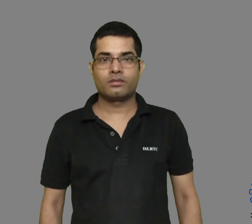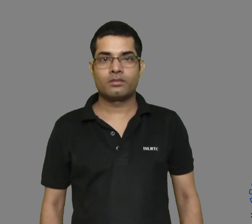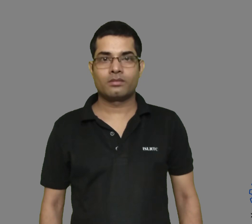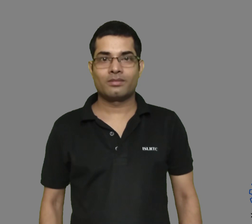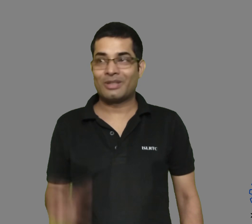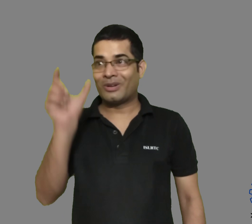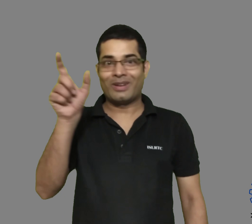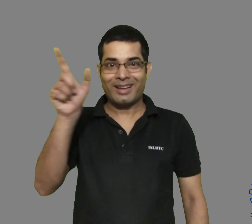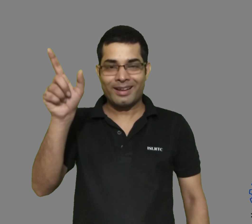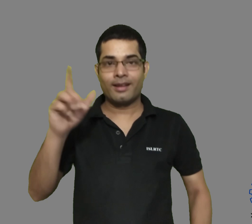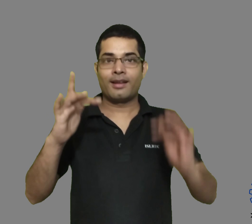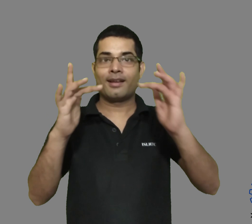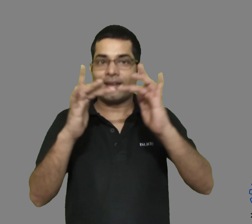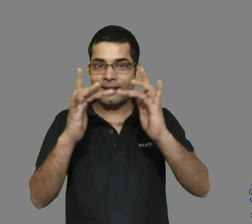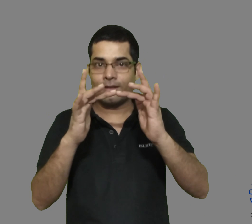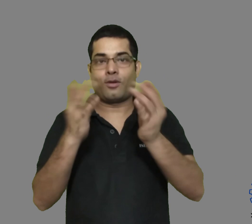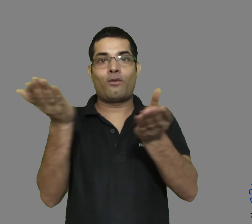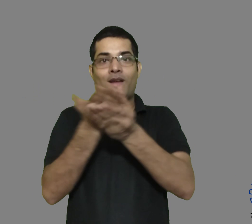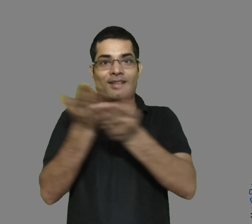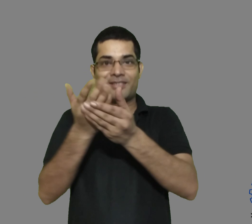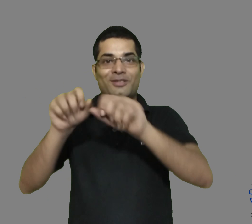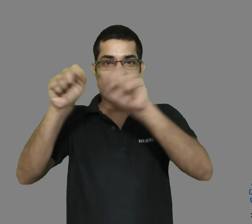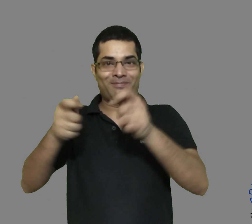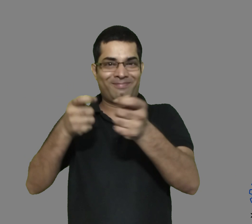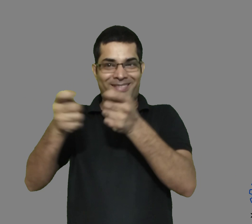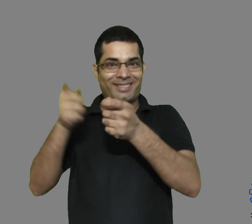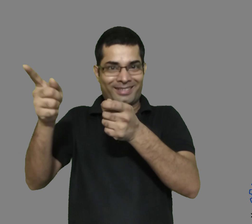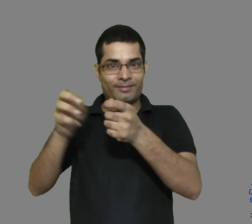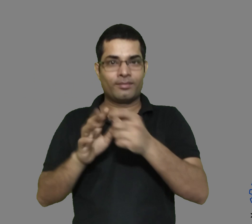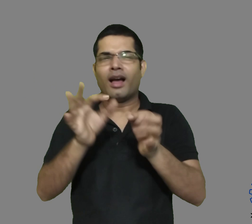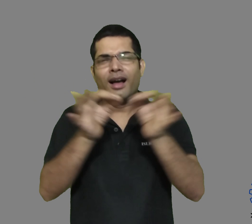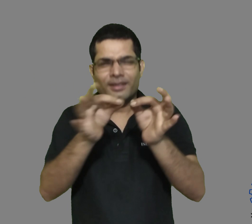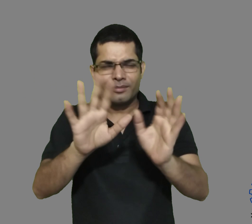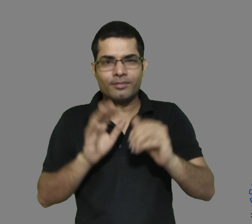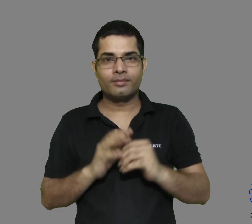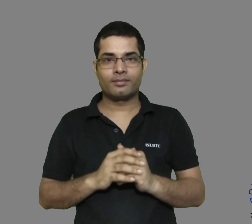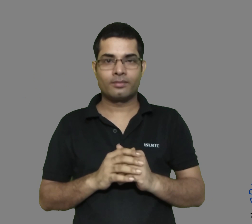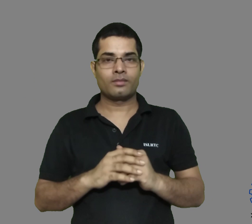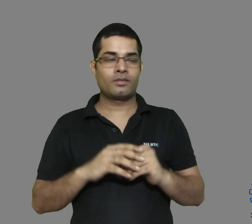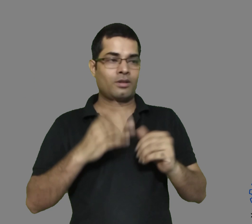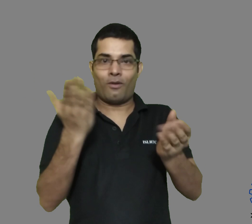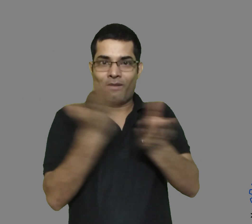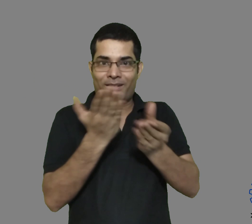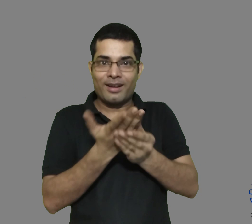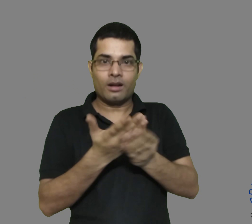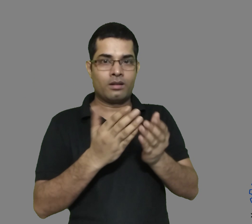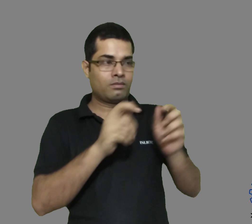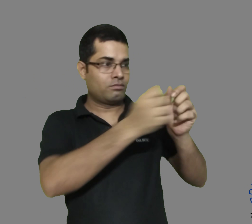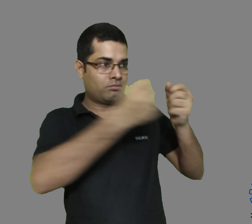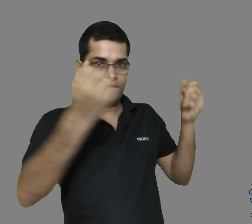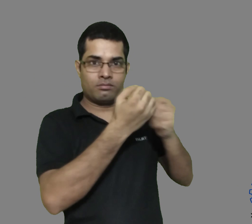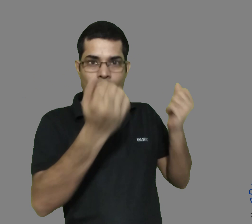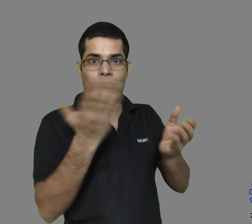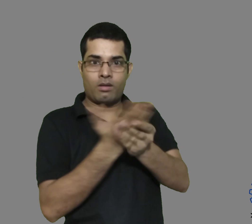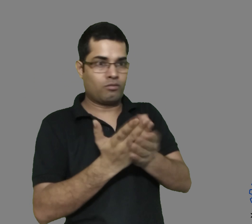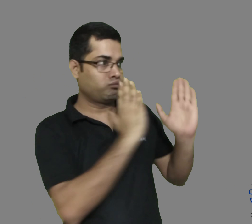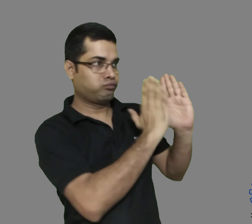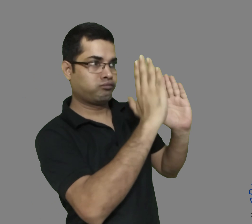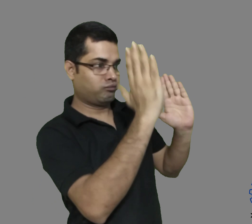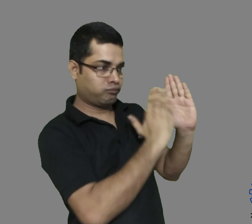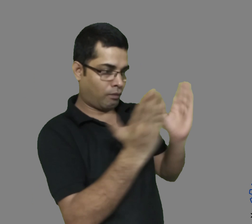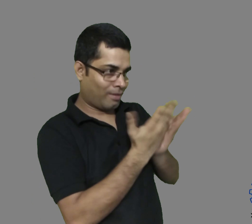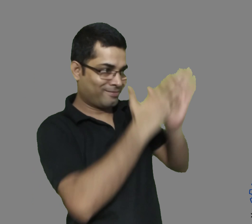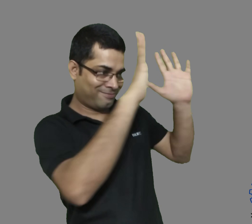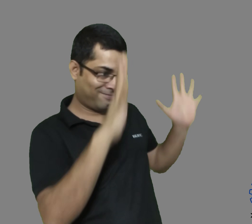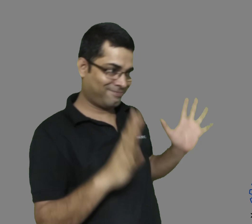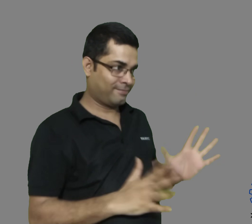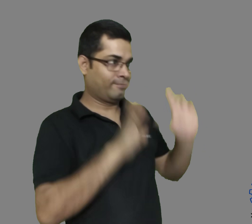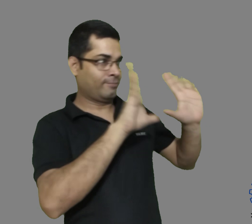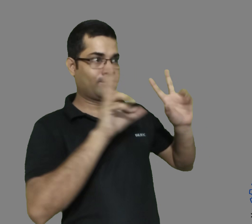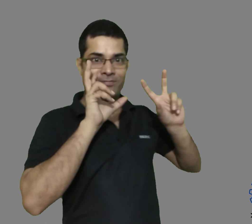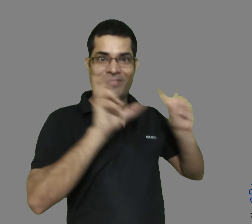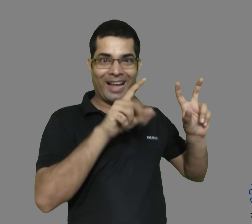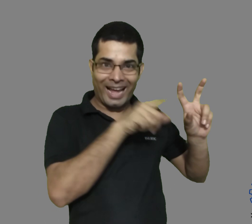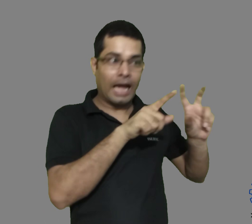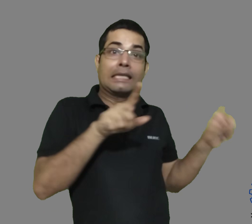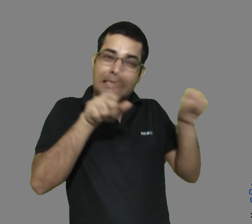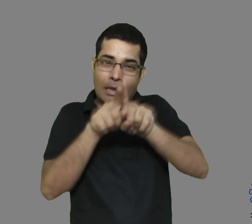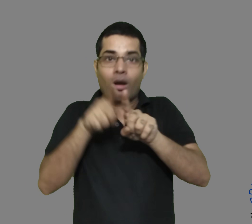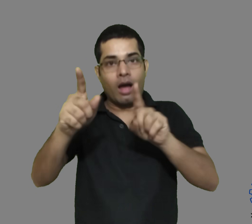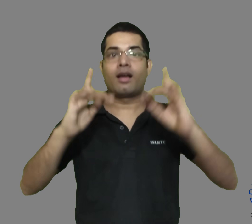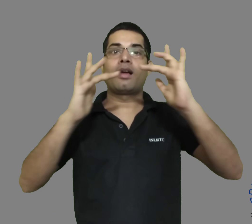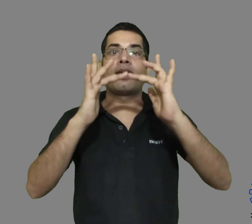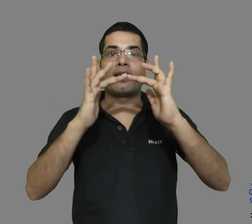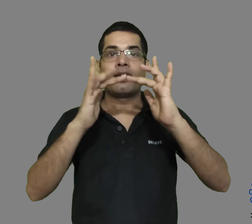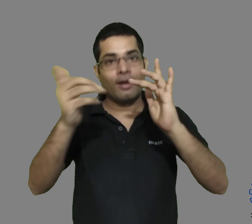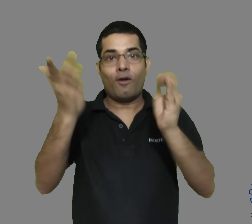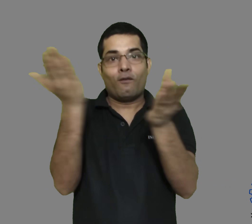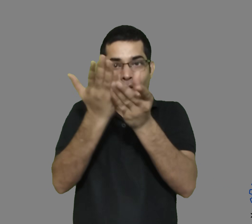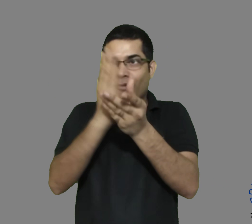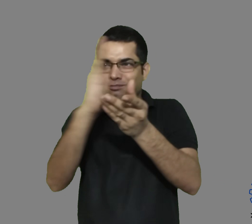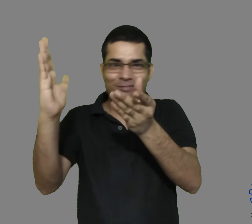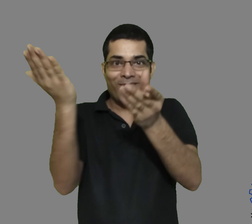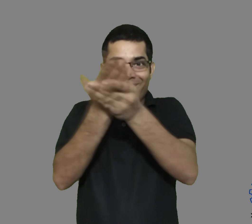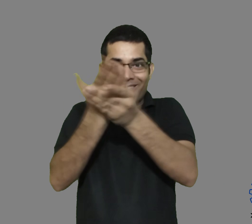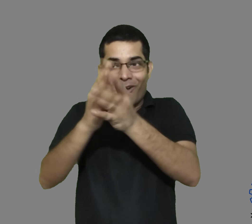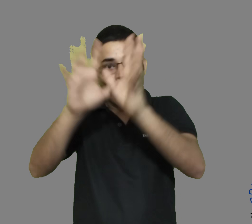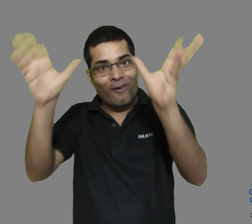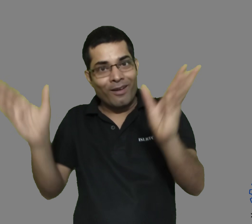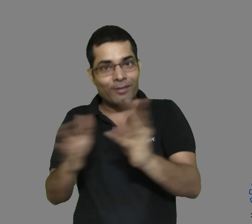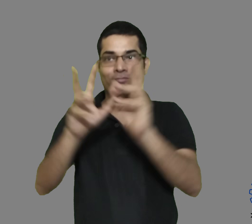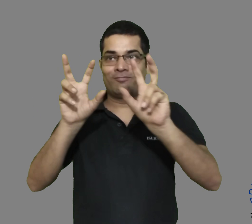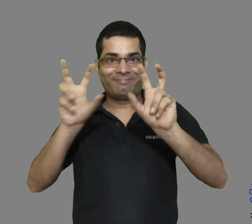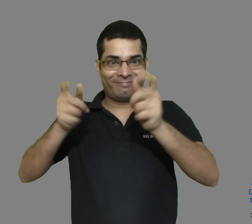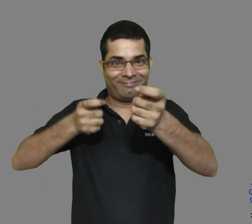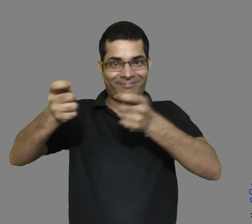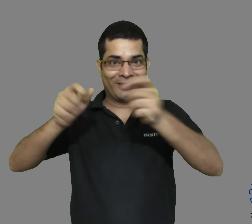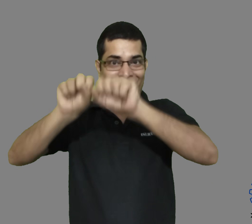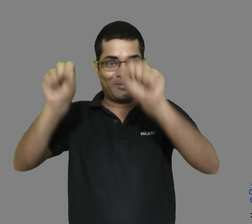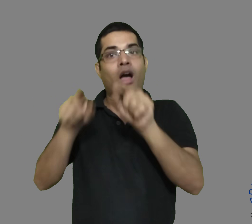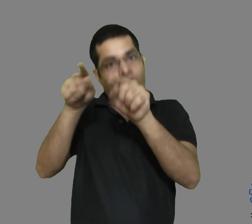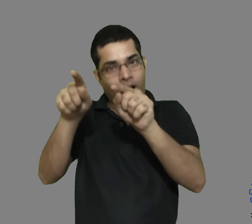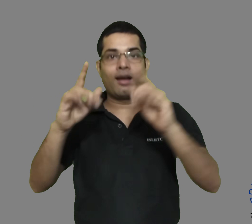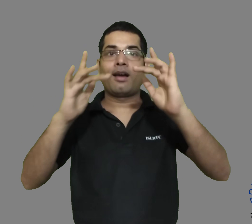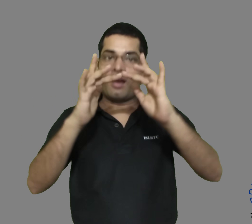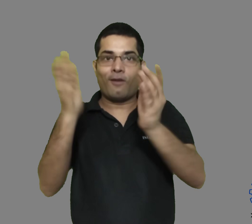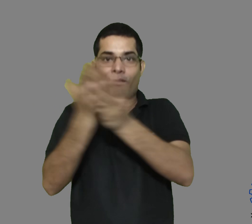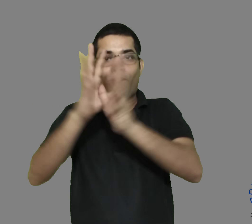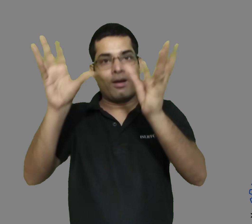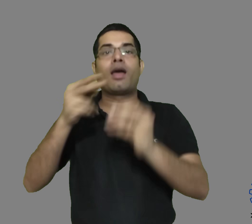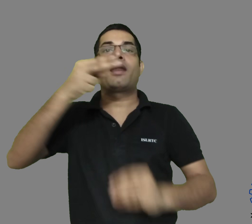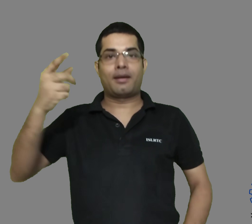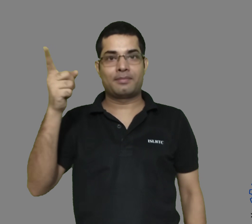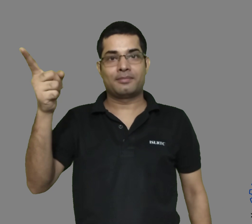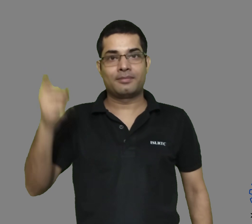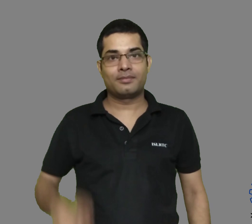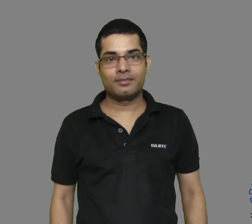Efile Mis (Management Information System)